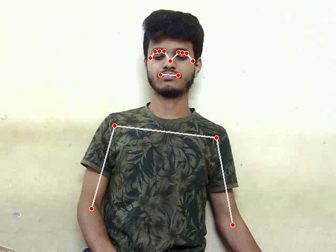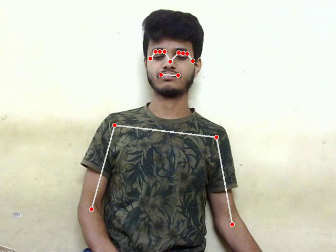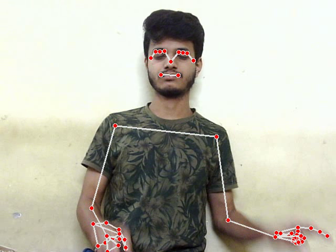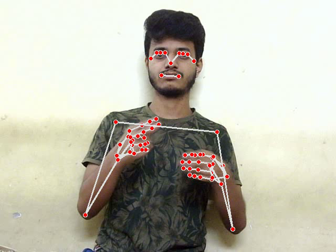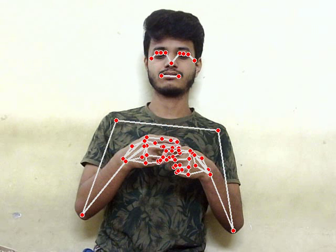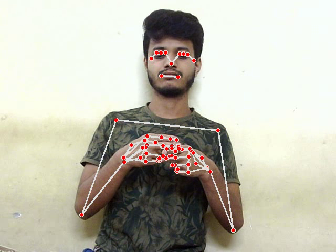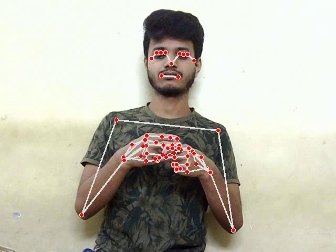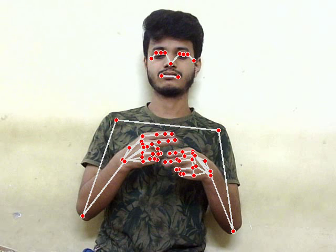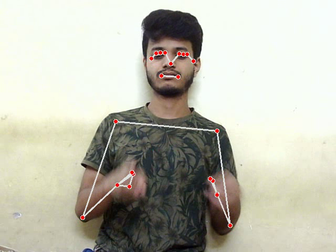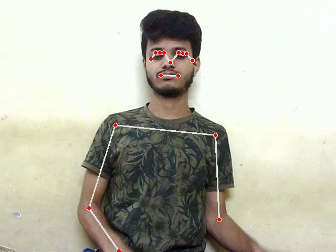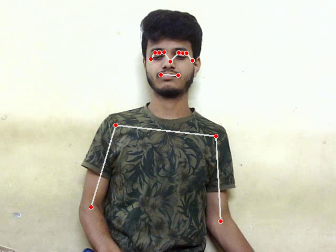name